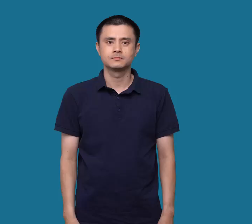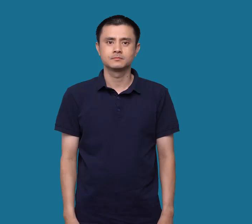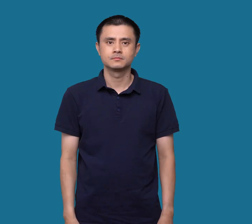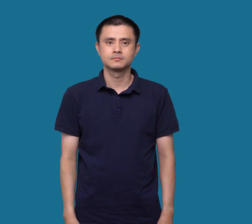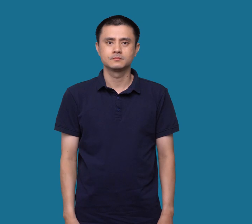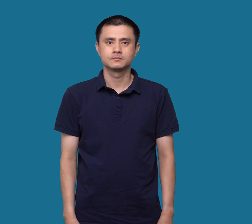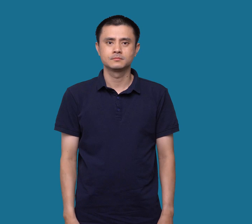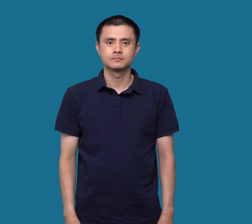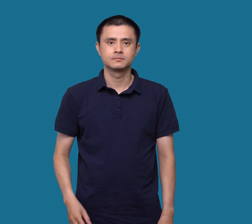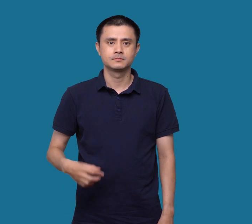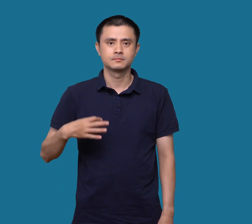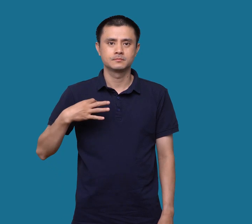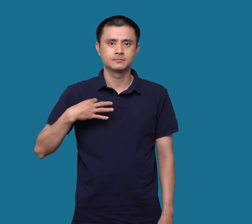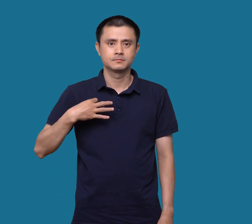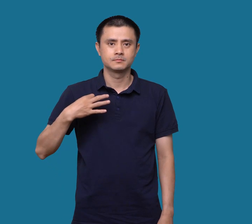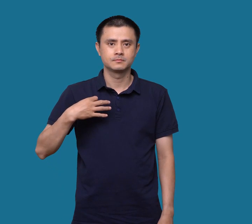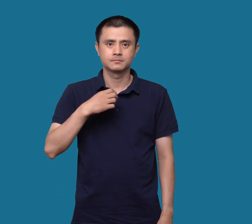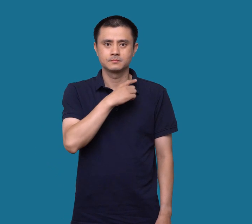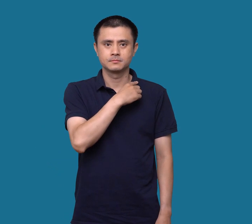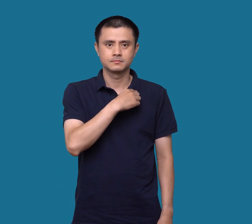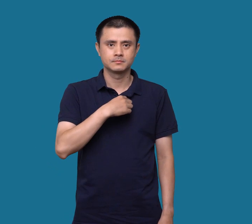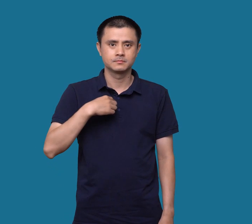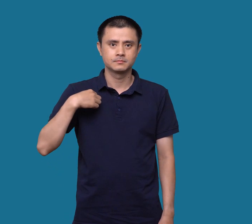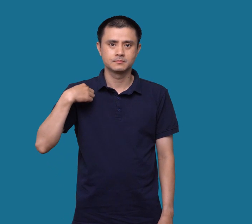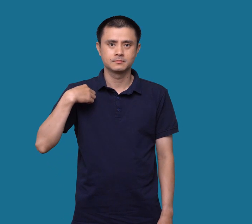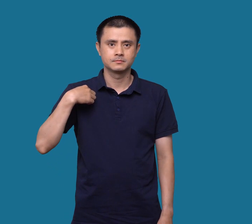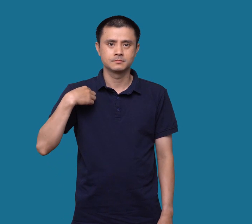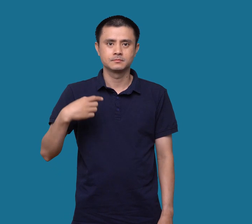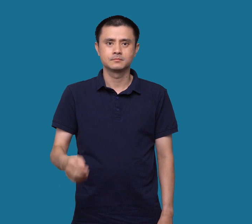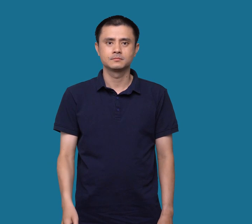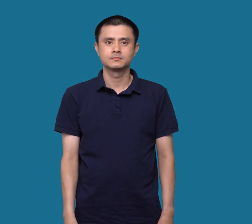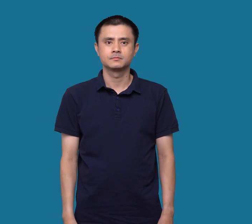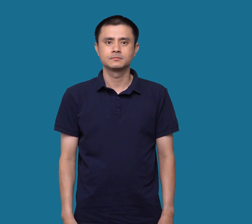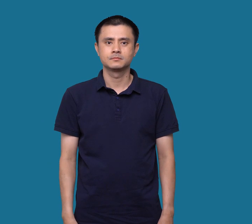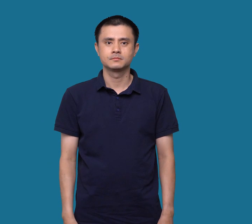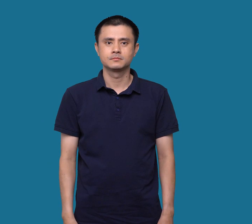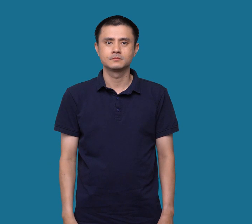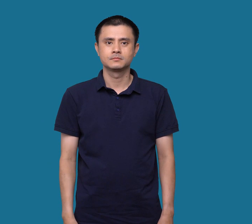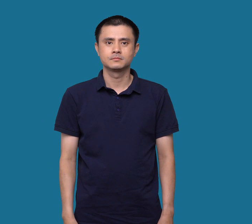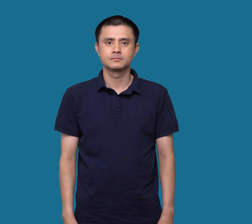áo phông